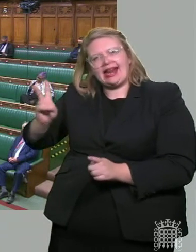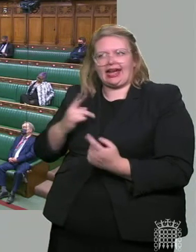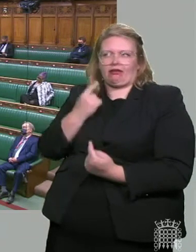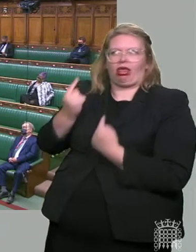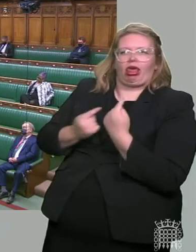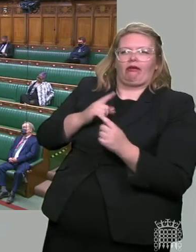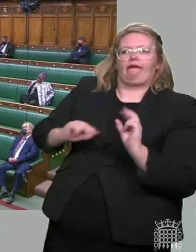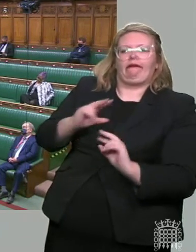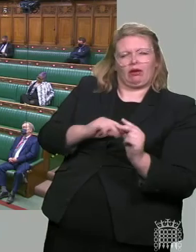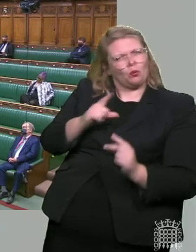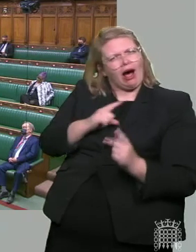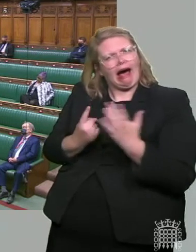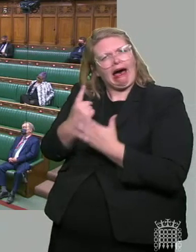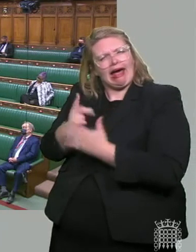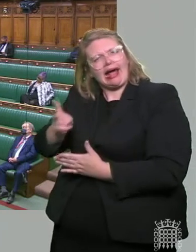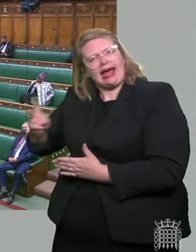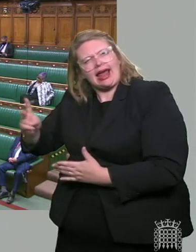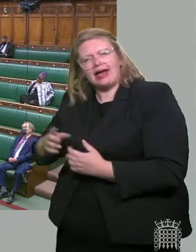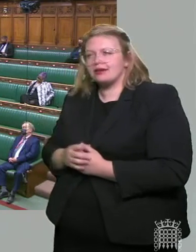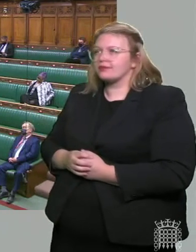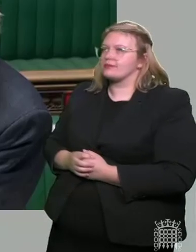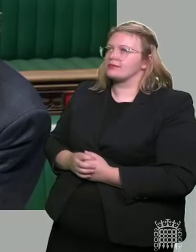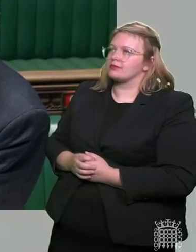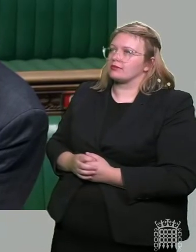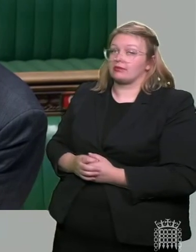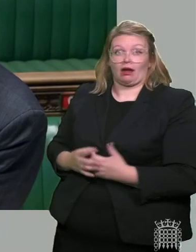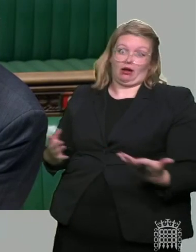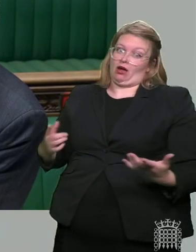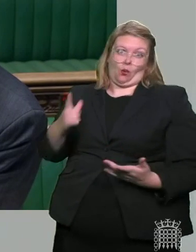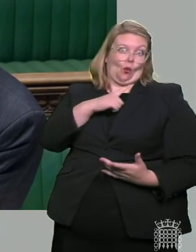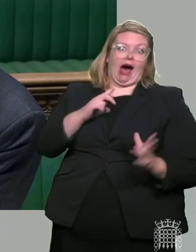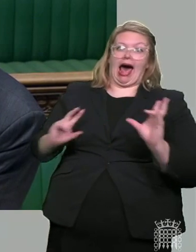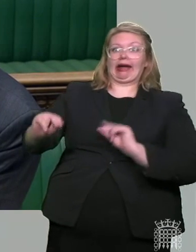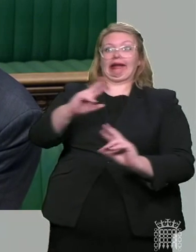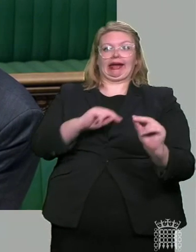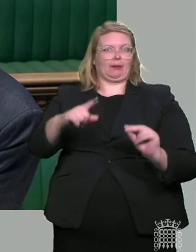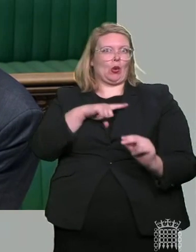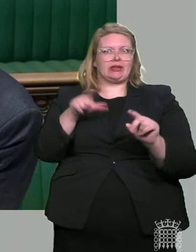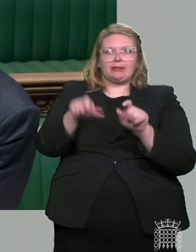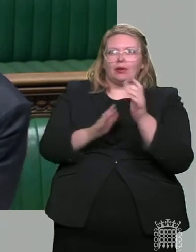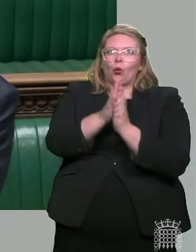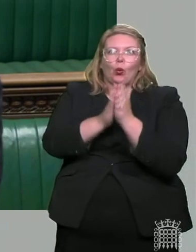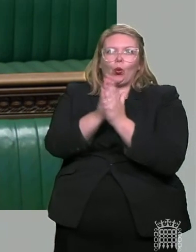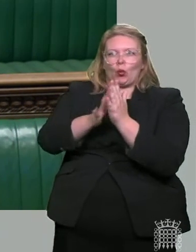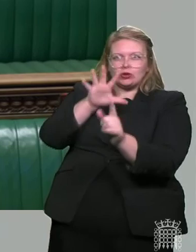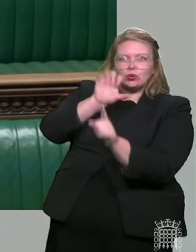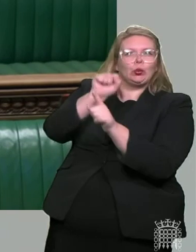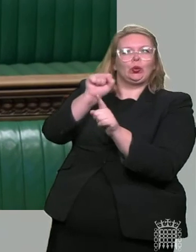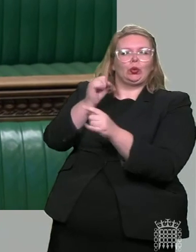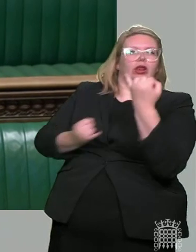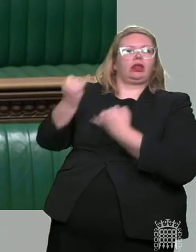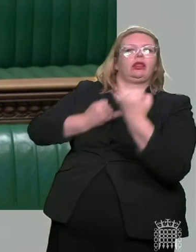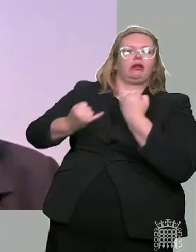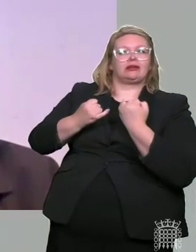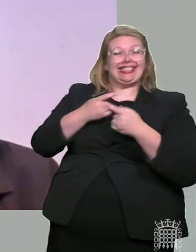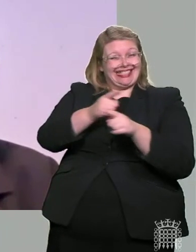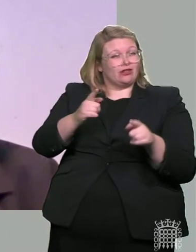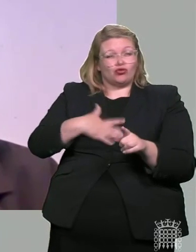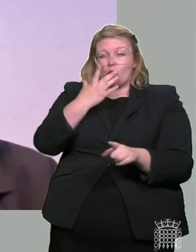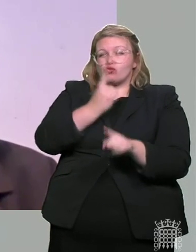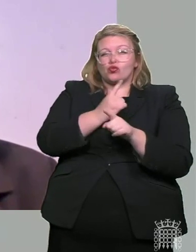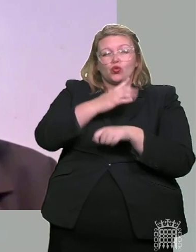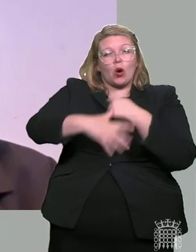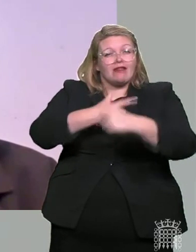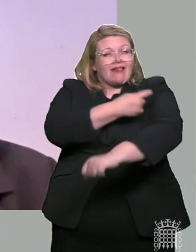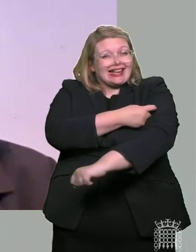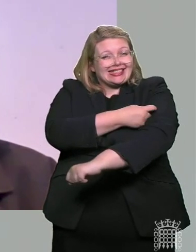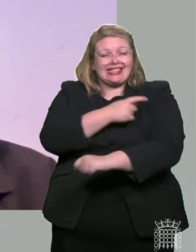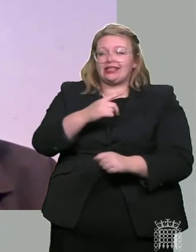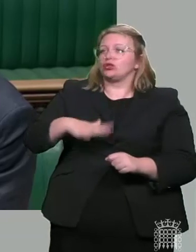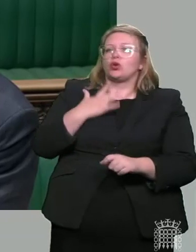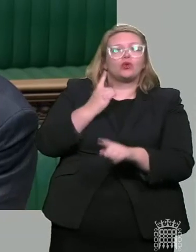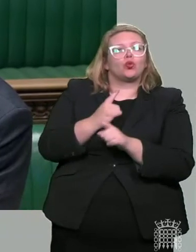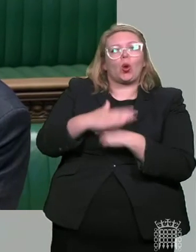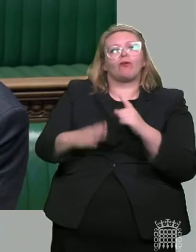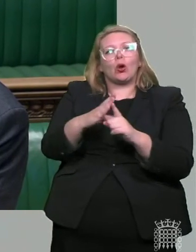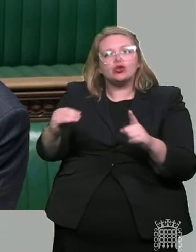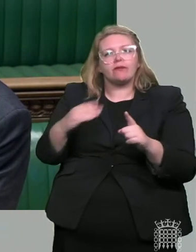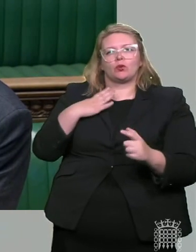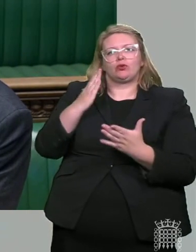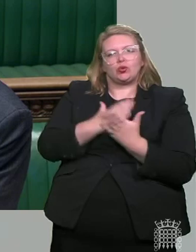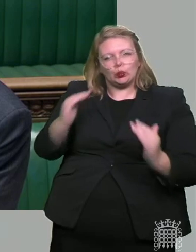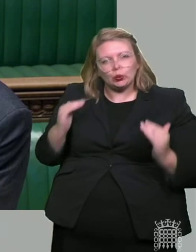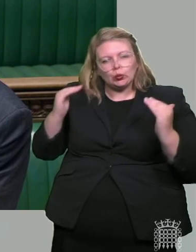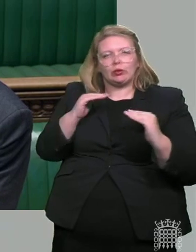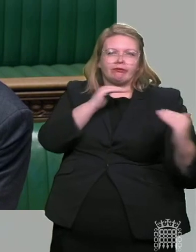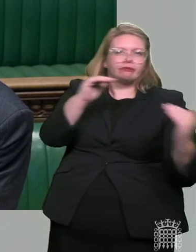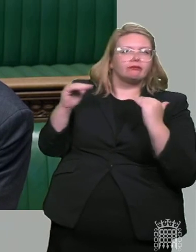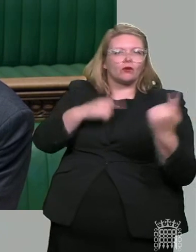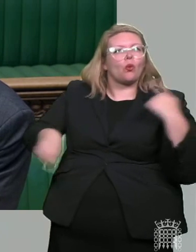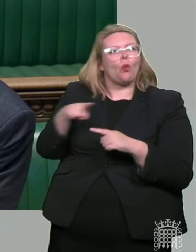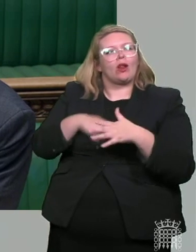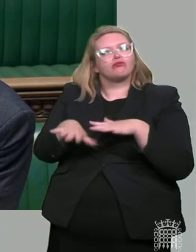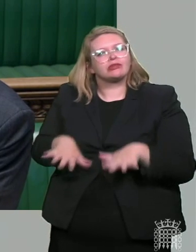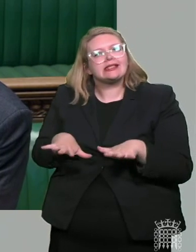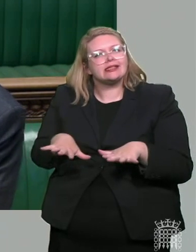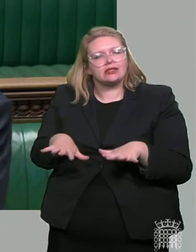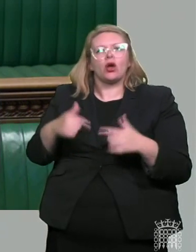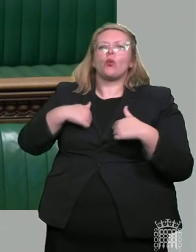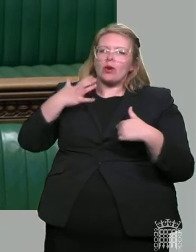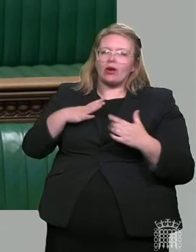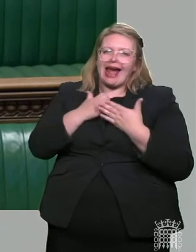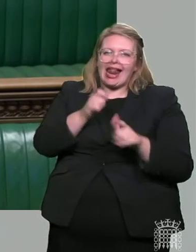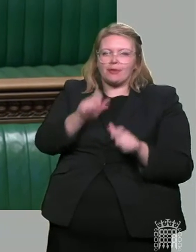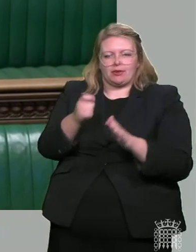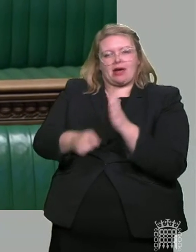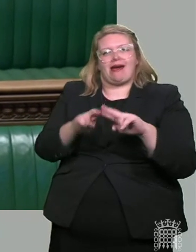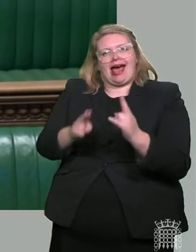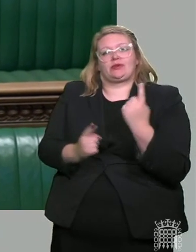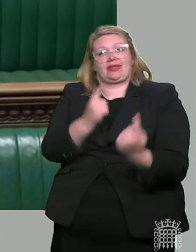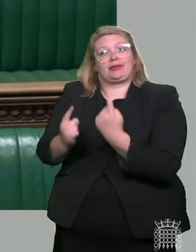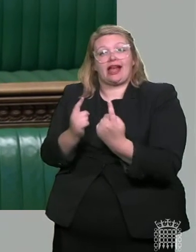I tell you what, Mr Speaker, I think it is because people are absolutely determined to find anything they can hang on to talk about, except the vaccine roll-out, except our plans to unite and level up across the country, except our plans to fight crime and give people the opportunity to buy their own homes; because they do not